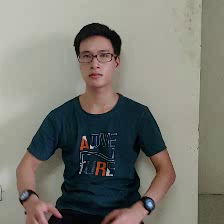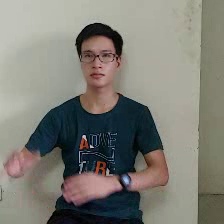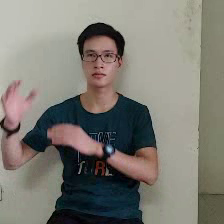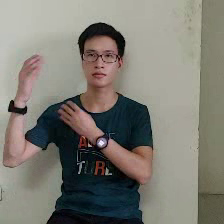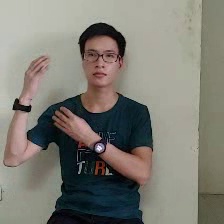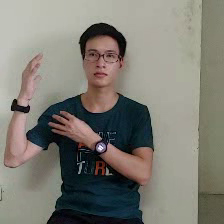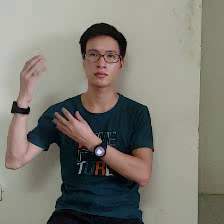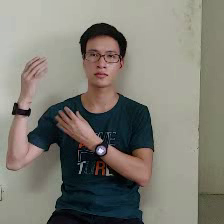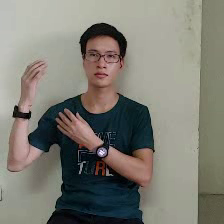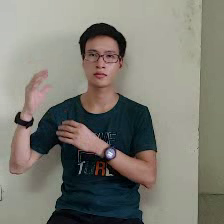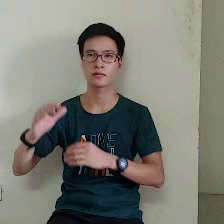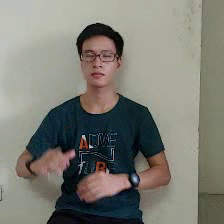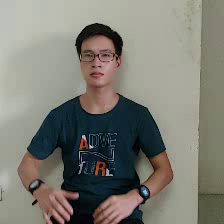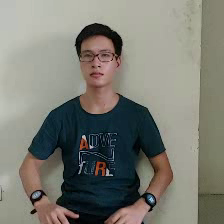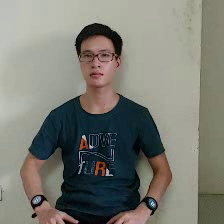Cho